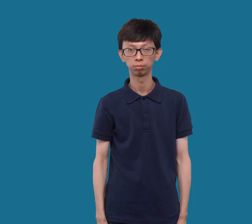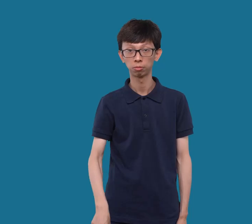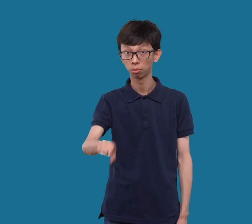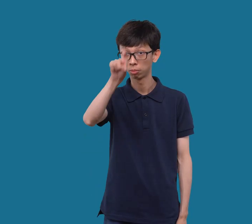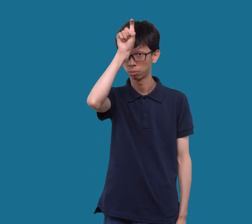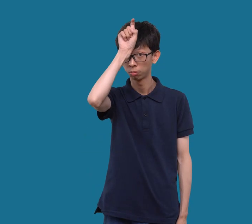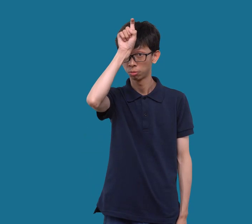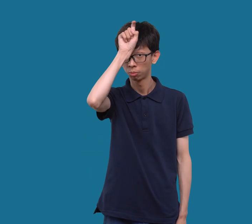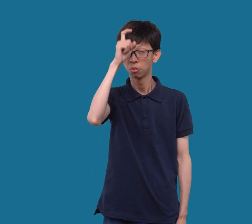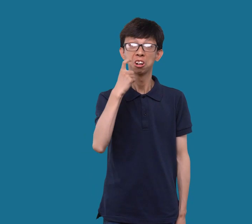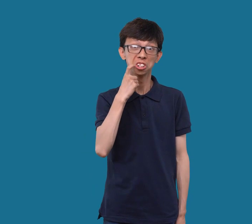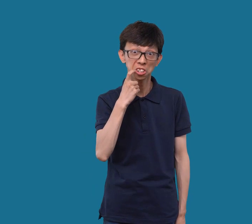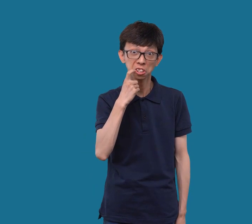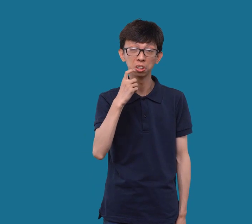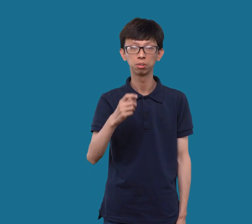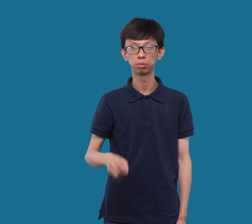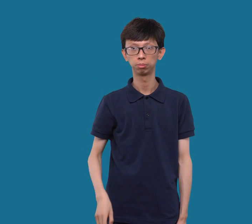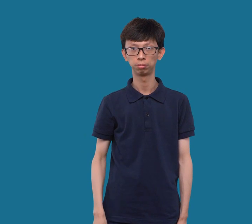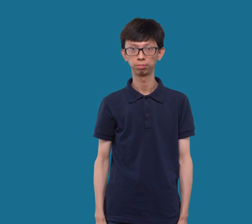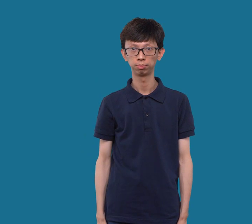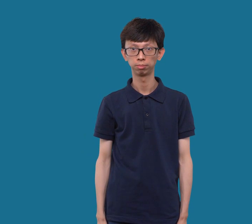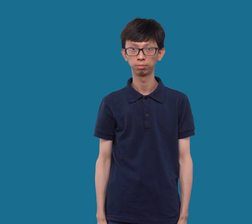thú dữ